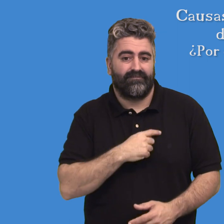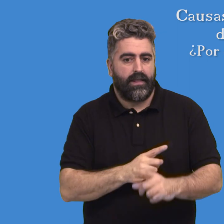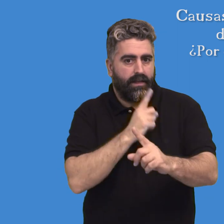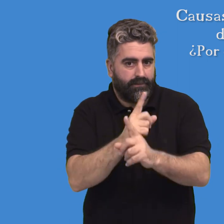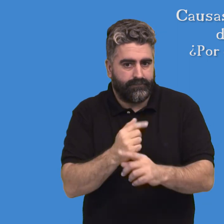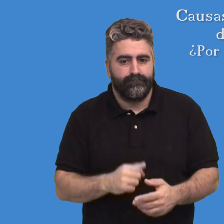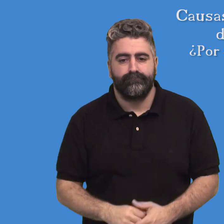contra